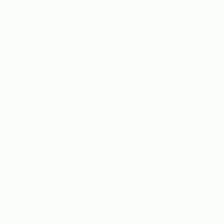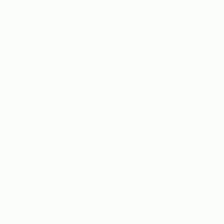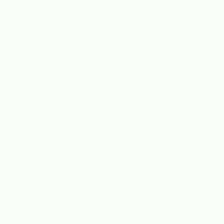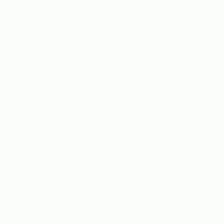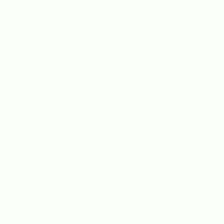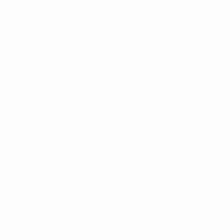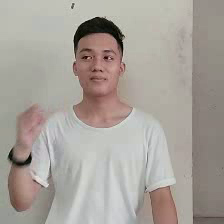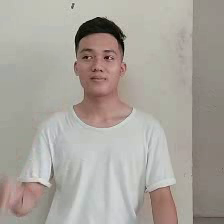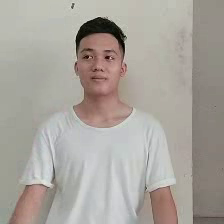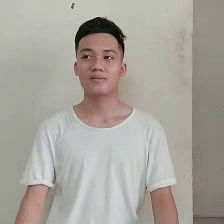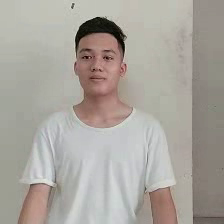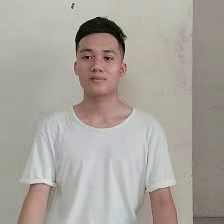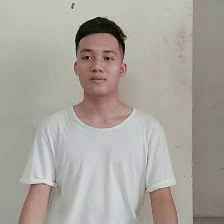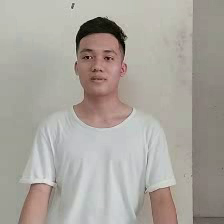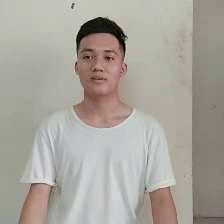Nghỉ ngơi